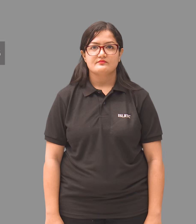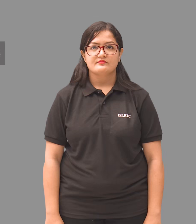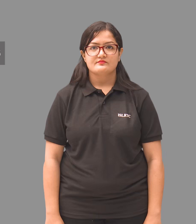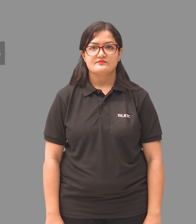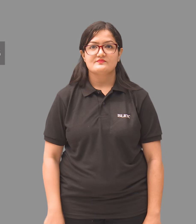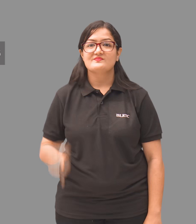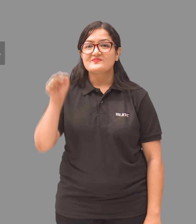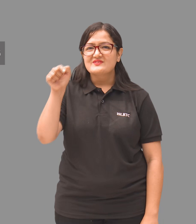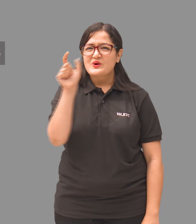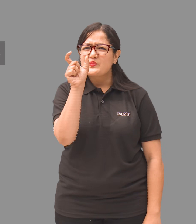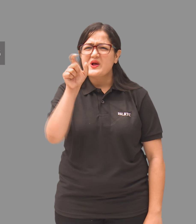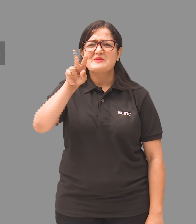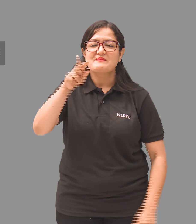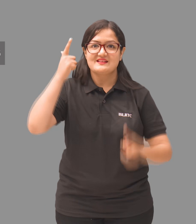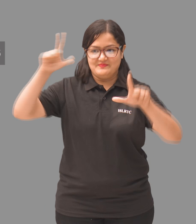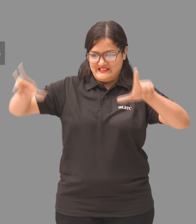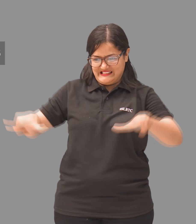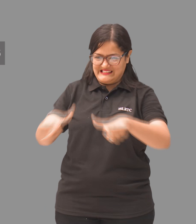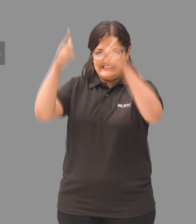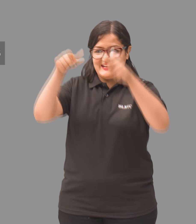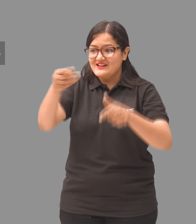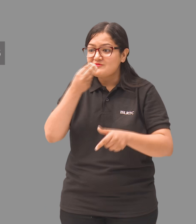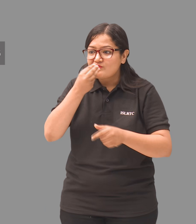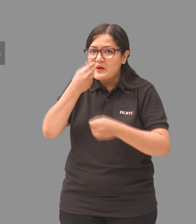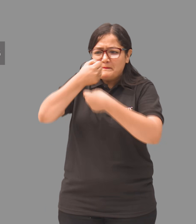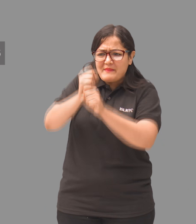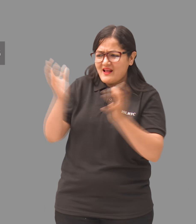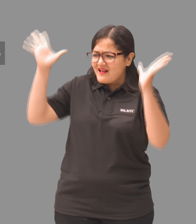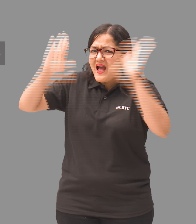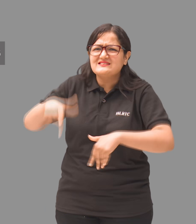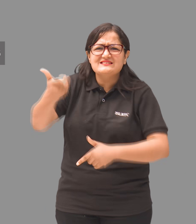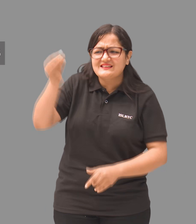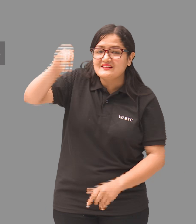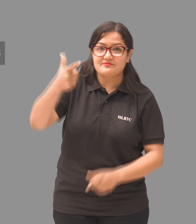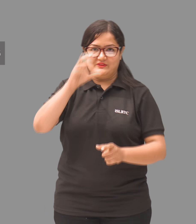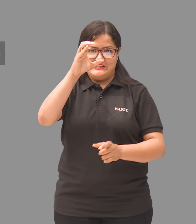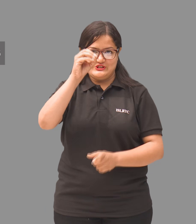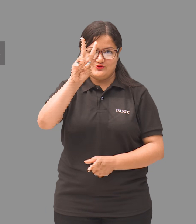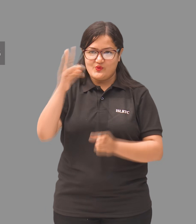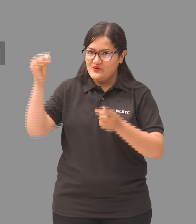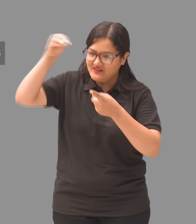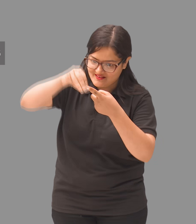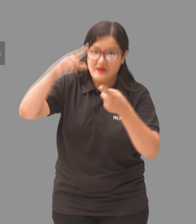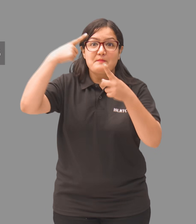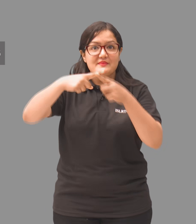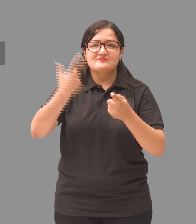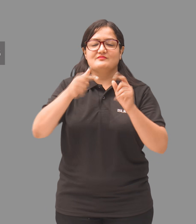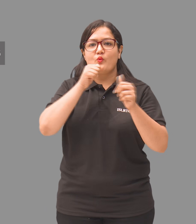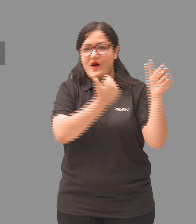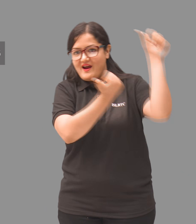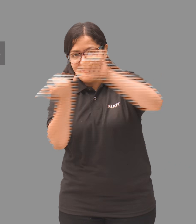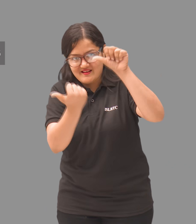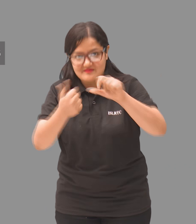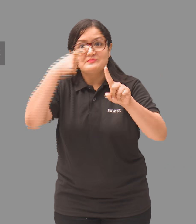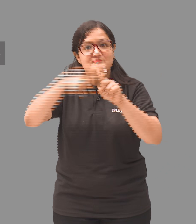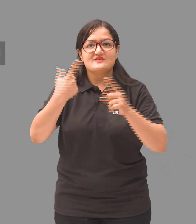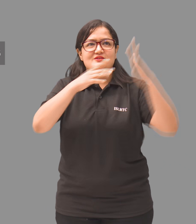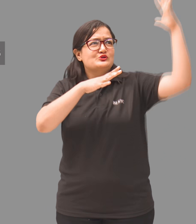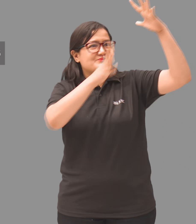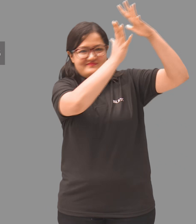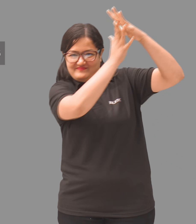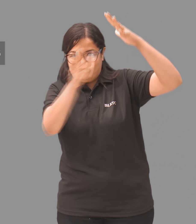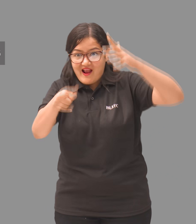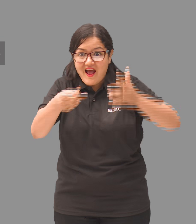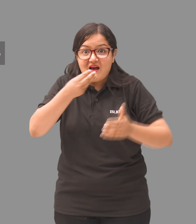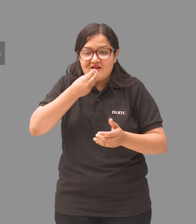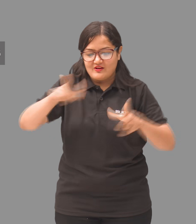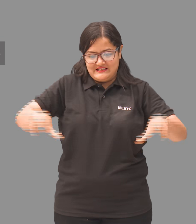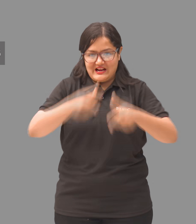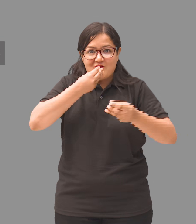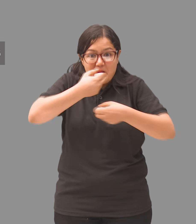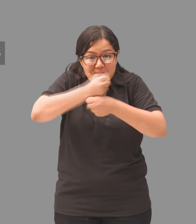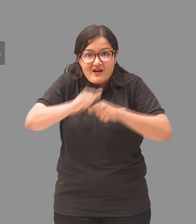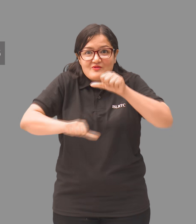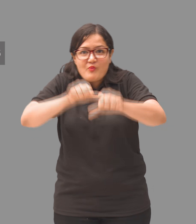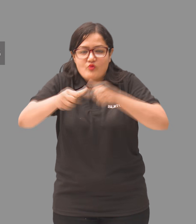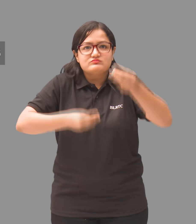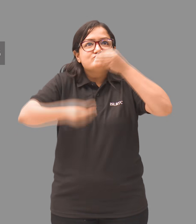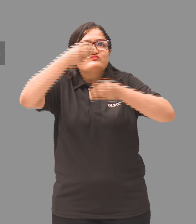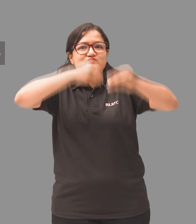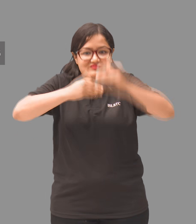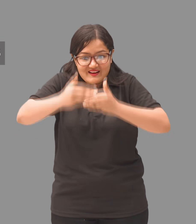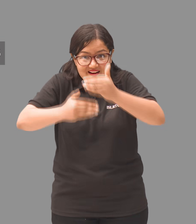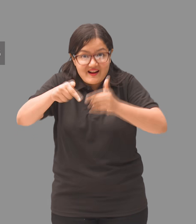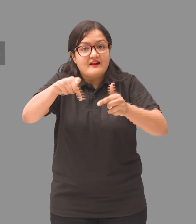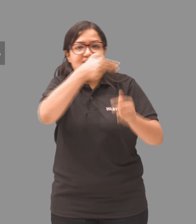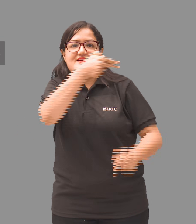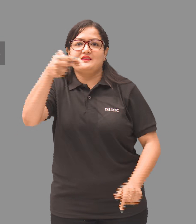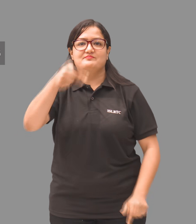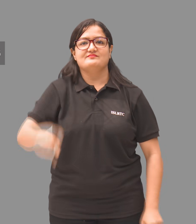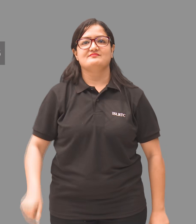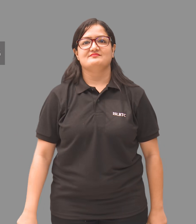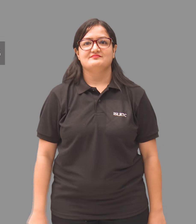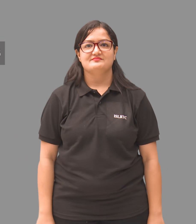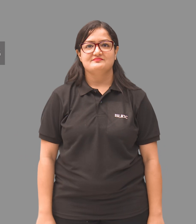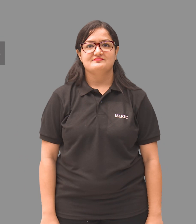Photosynthesis